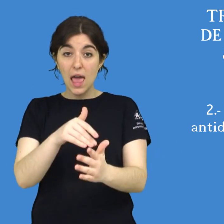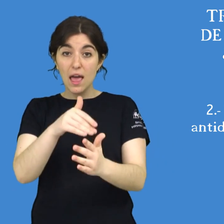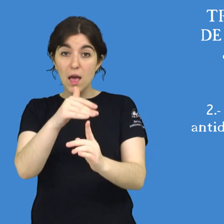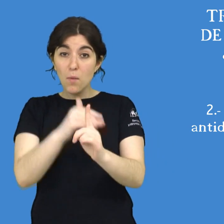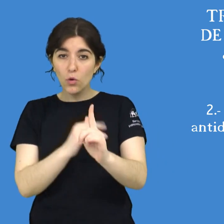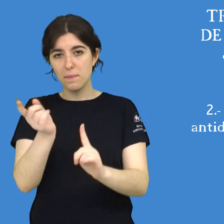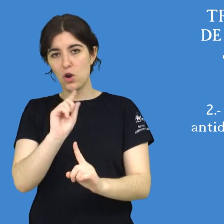nivel bajar